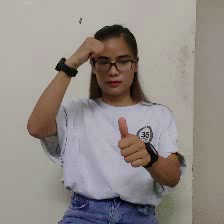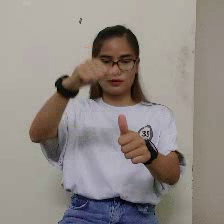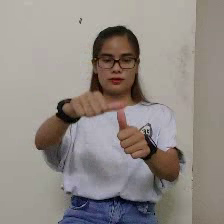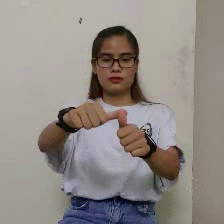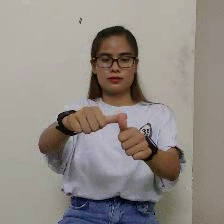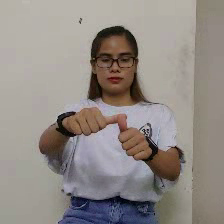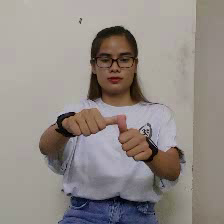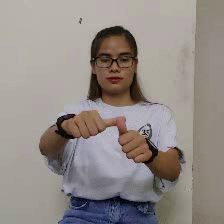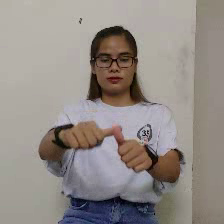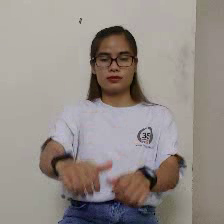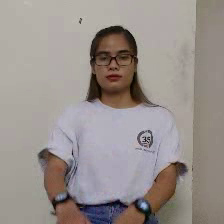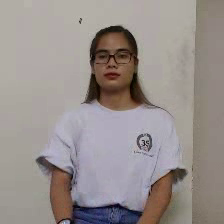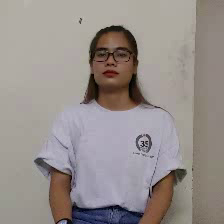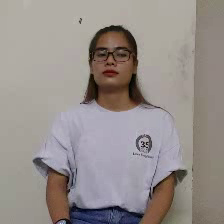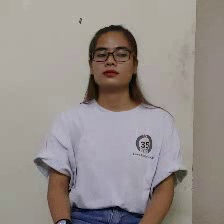Nhớ